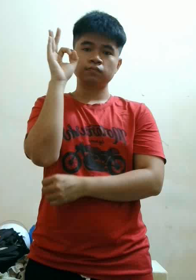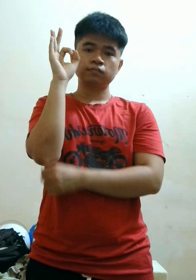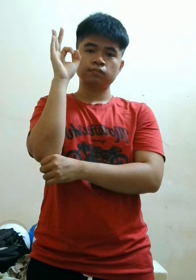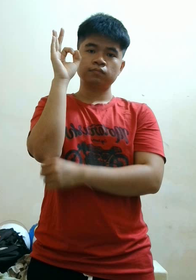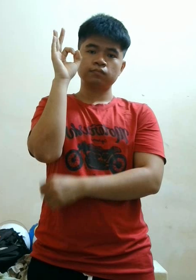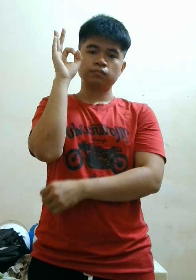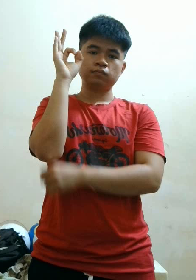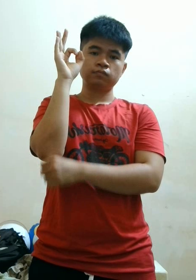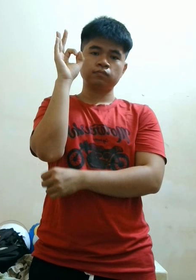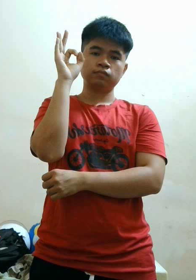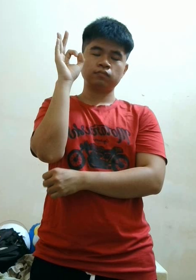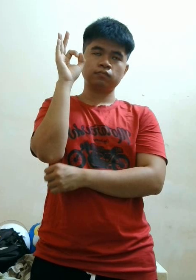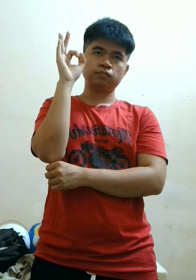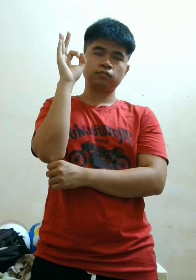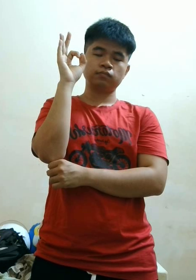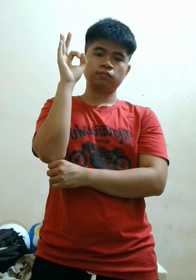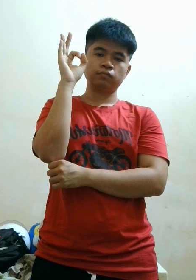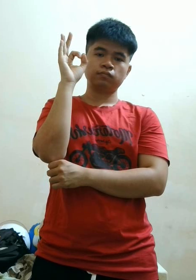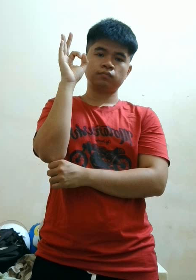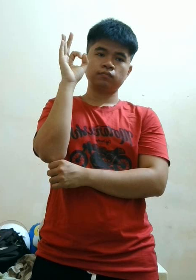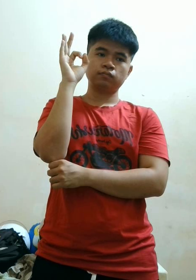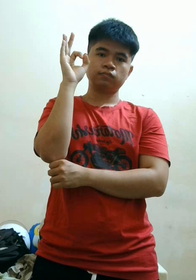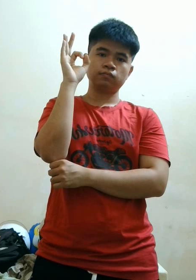buoi trua